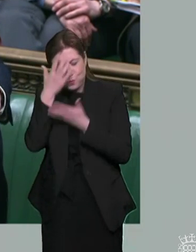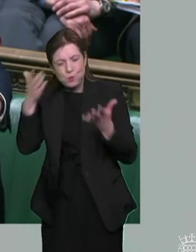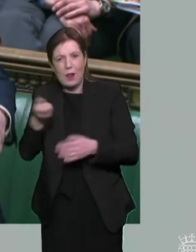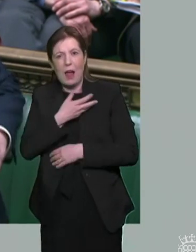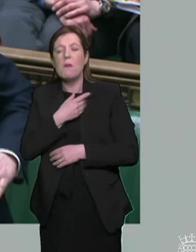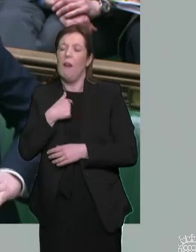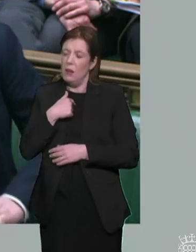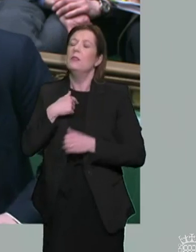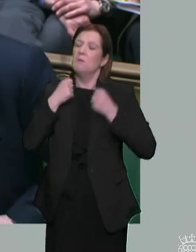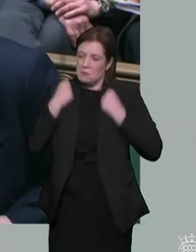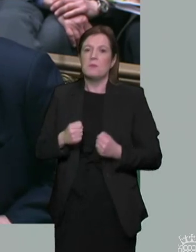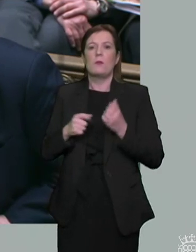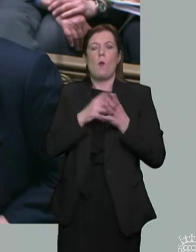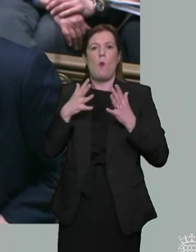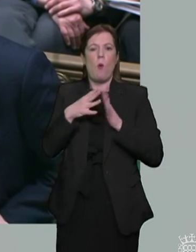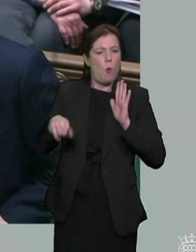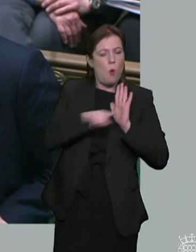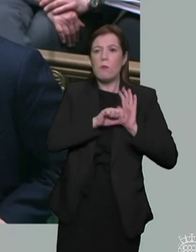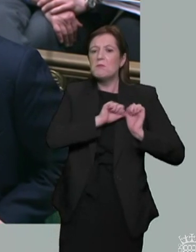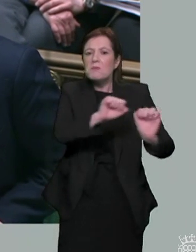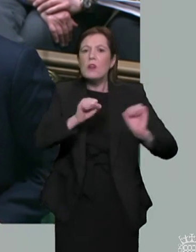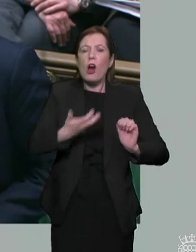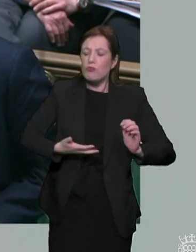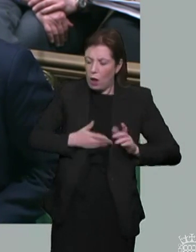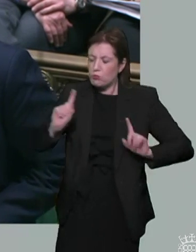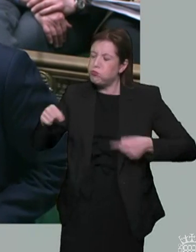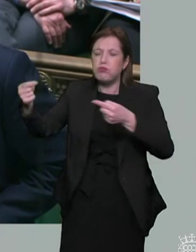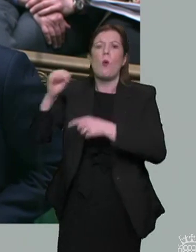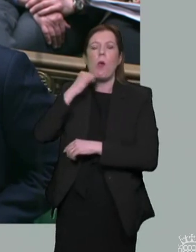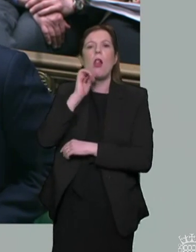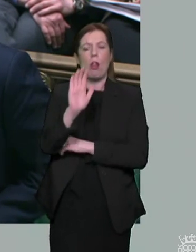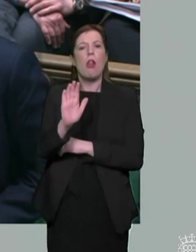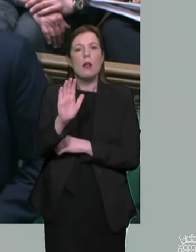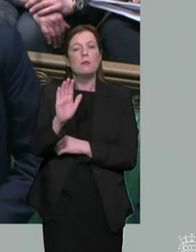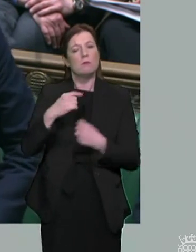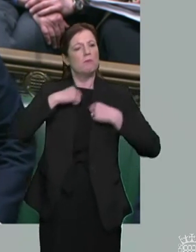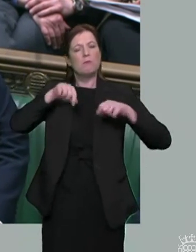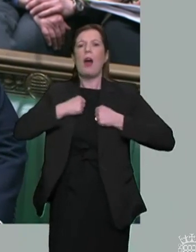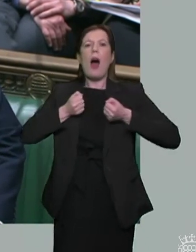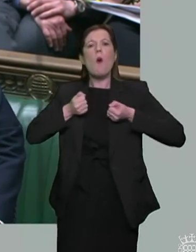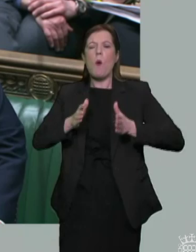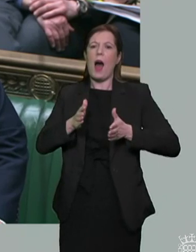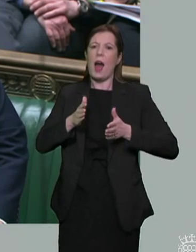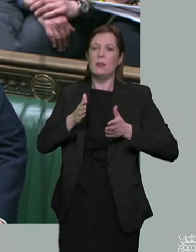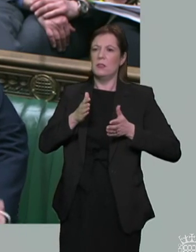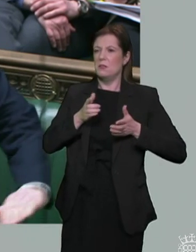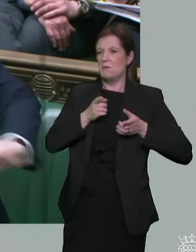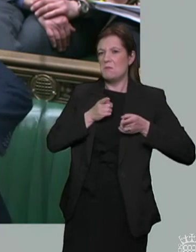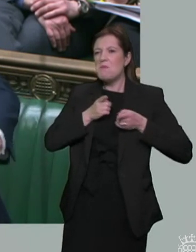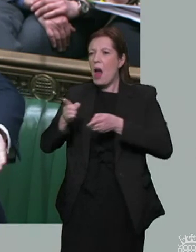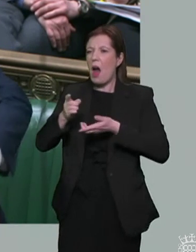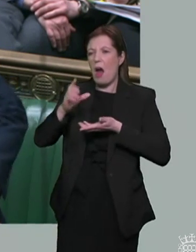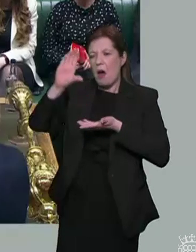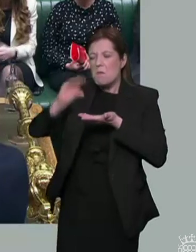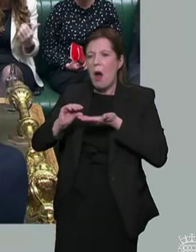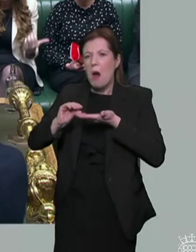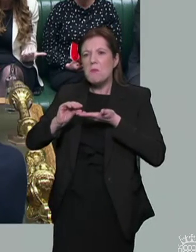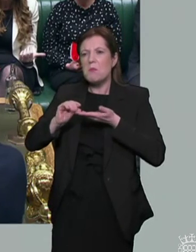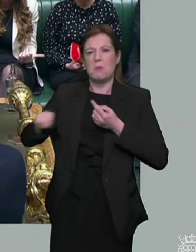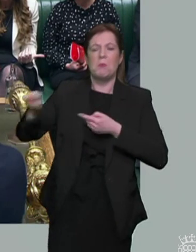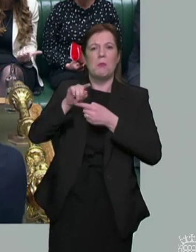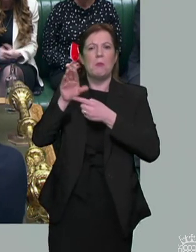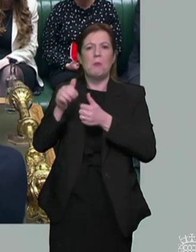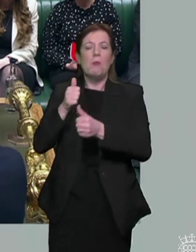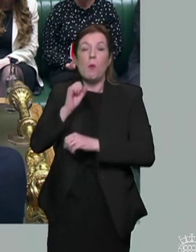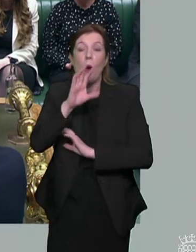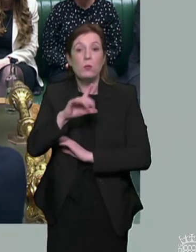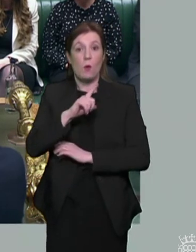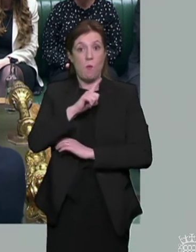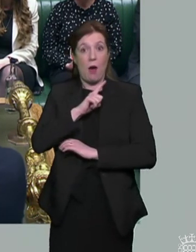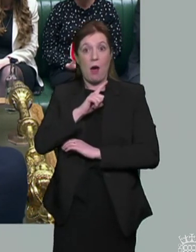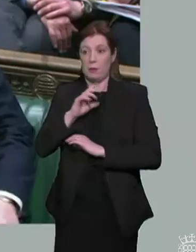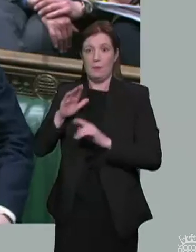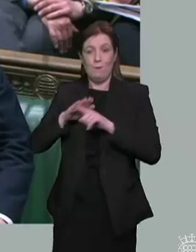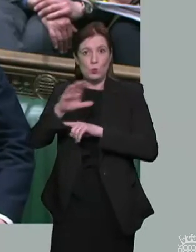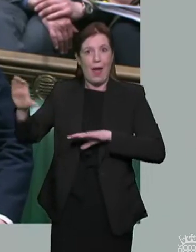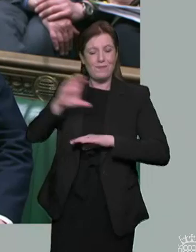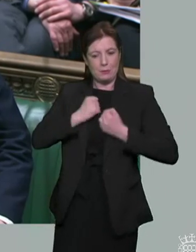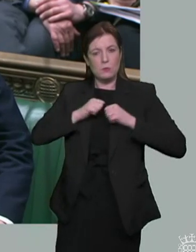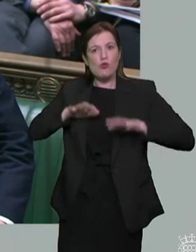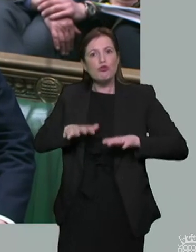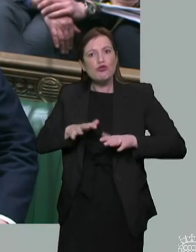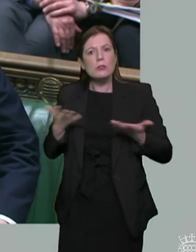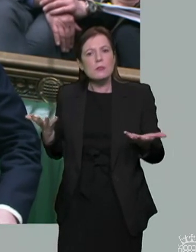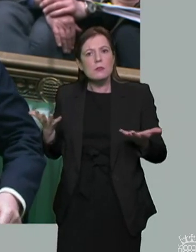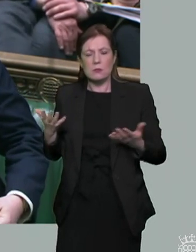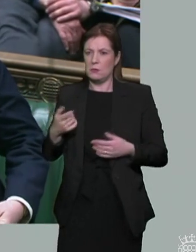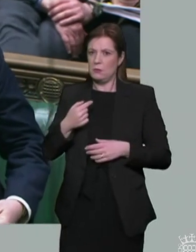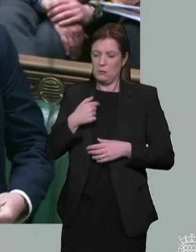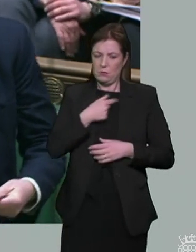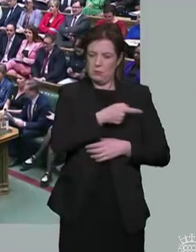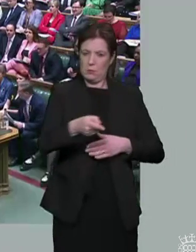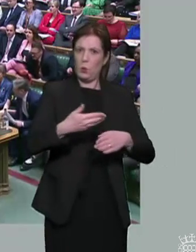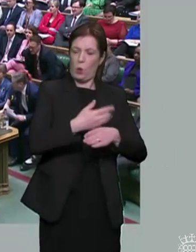We will take ’em to court, we will defend the rights of British workers, but what we will not do is launch a wholehearted campaign against overseas investment, as Labour would want, because that is completely wrong—and wrong for those workers.